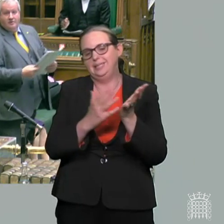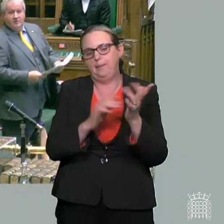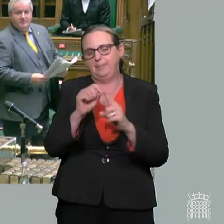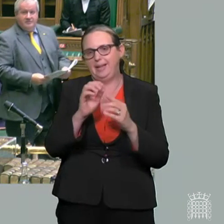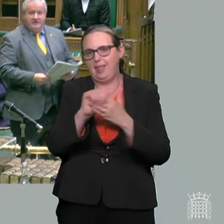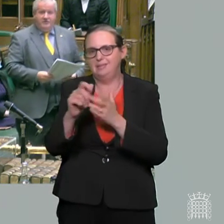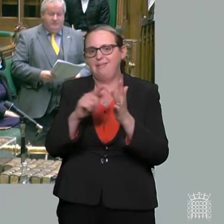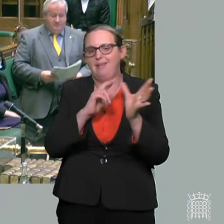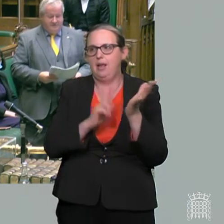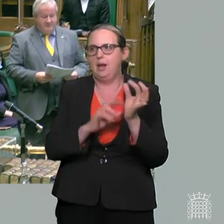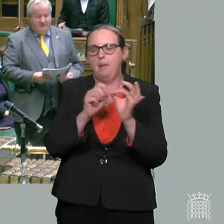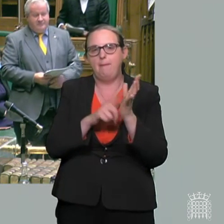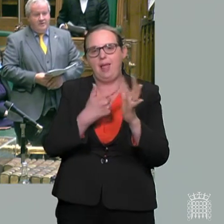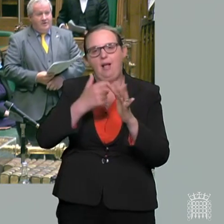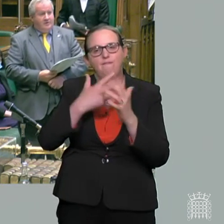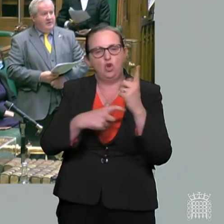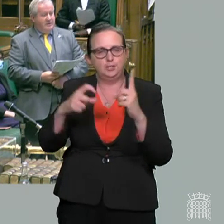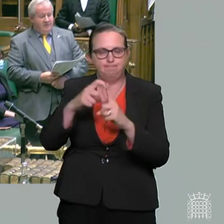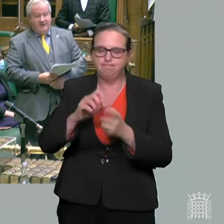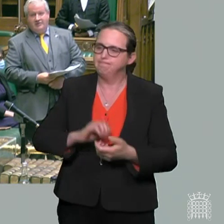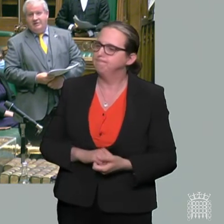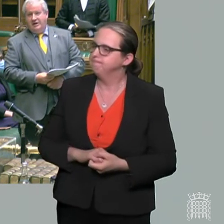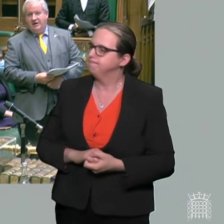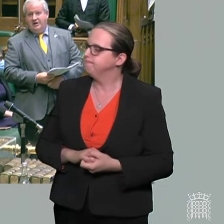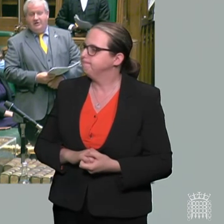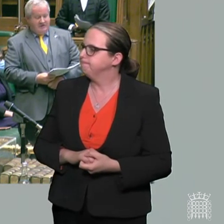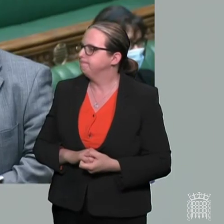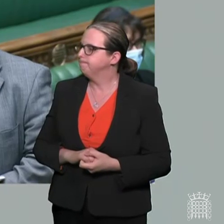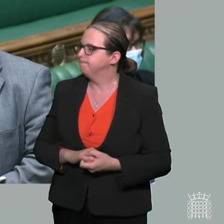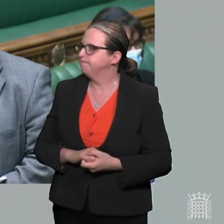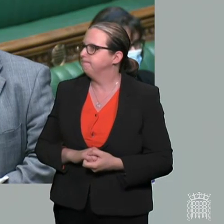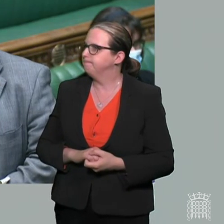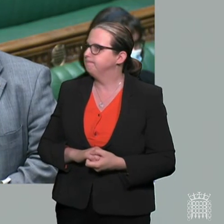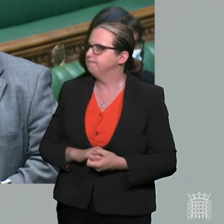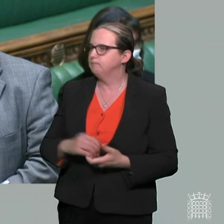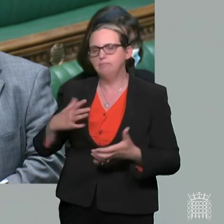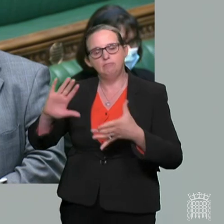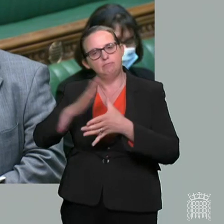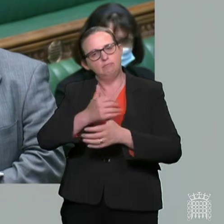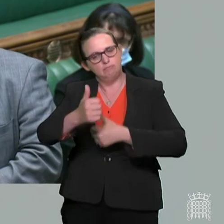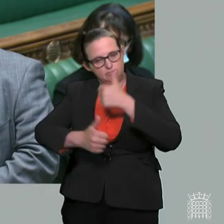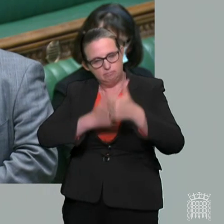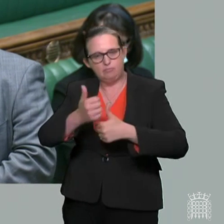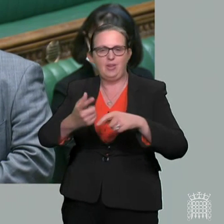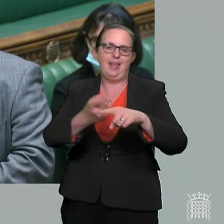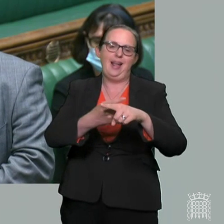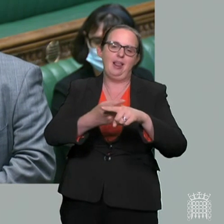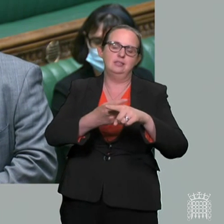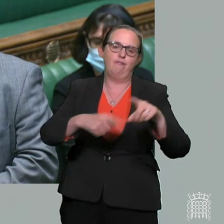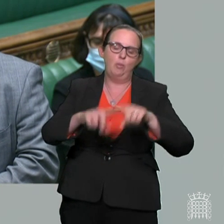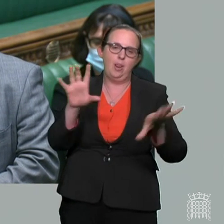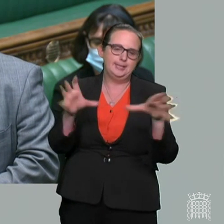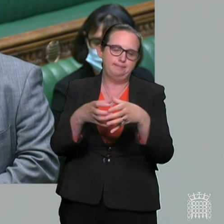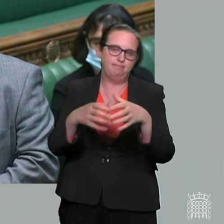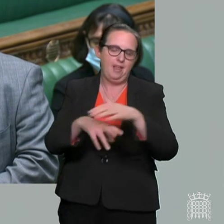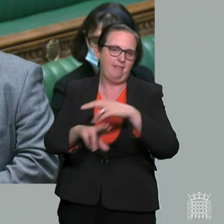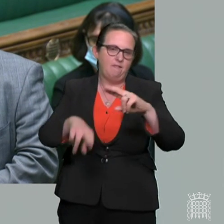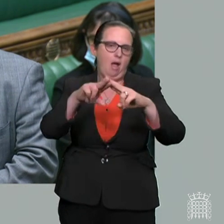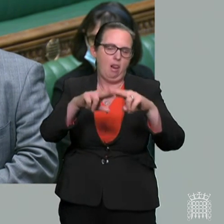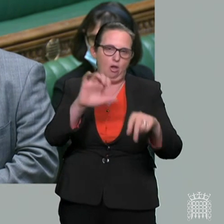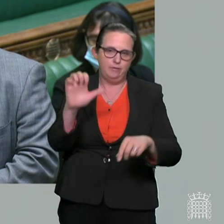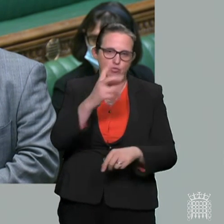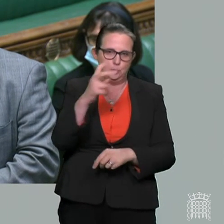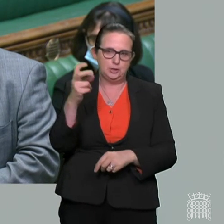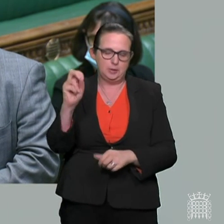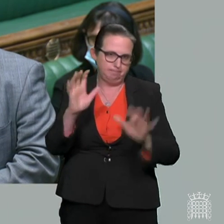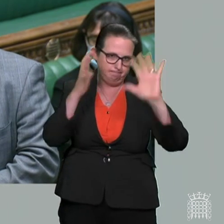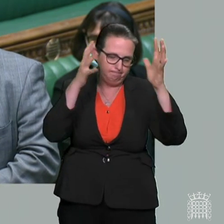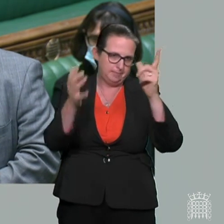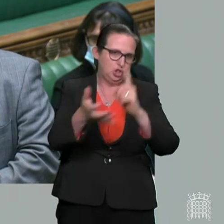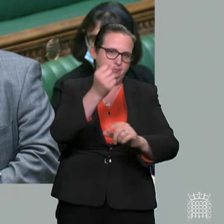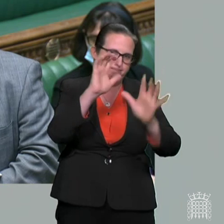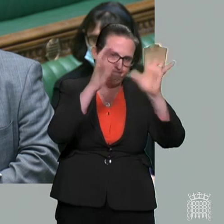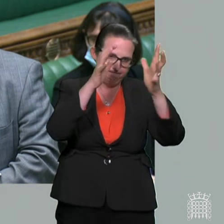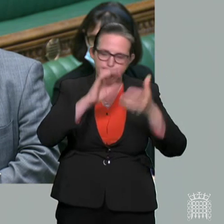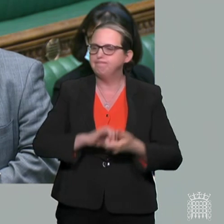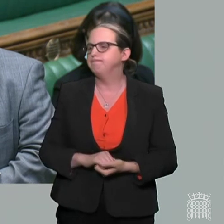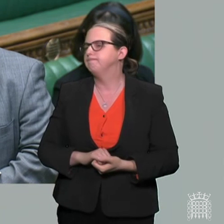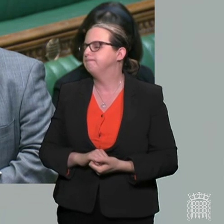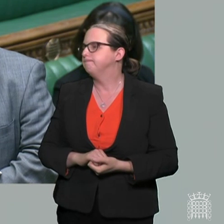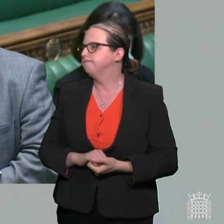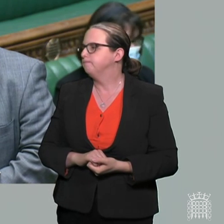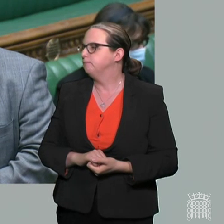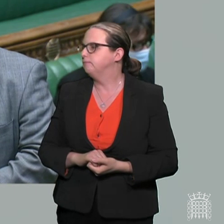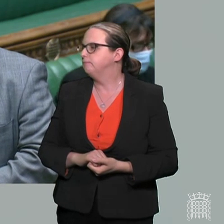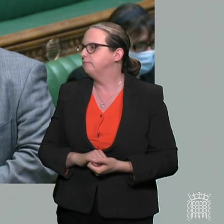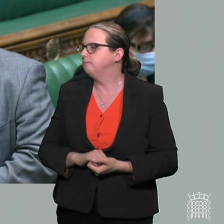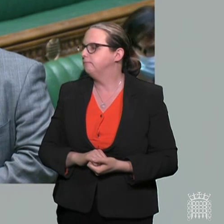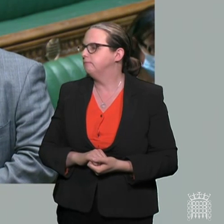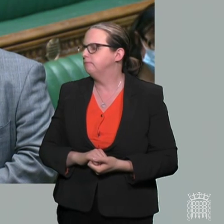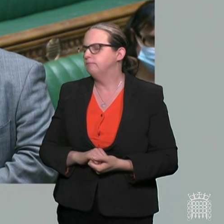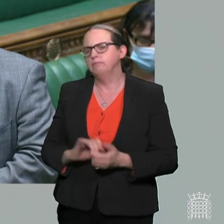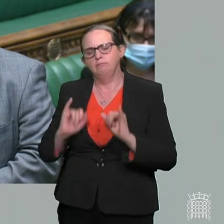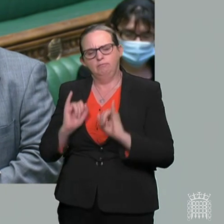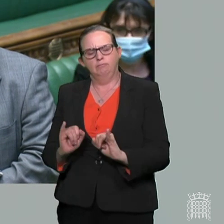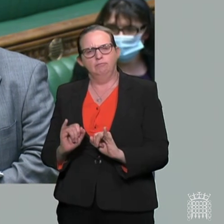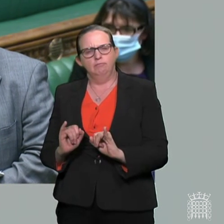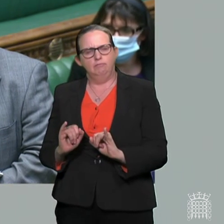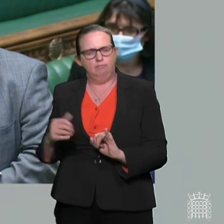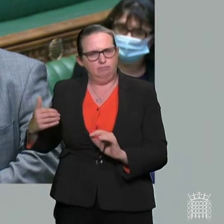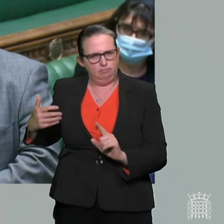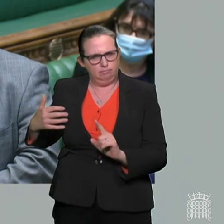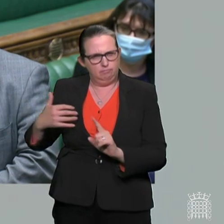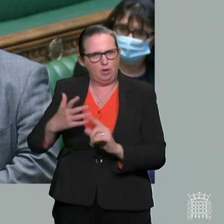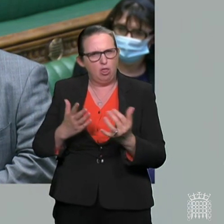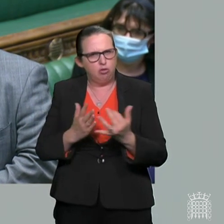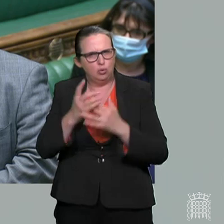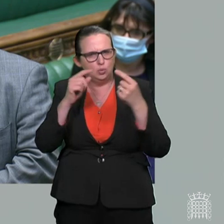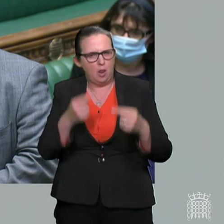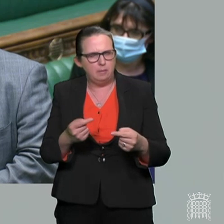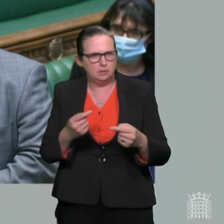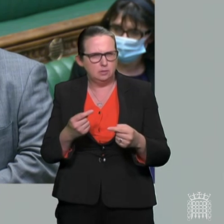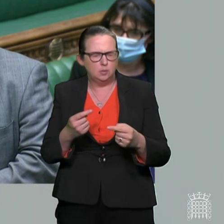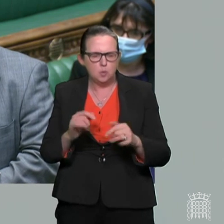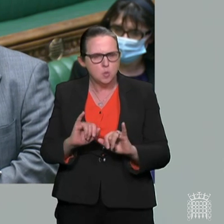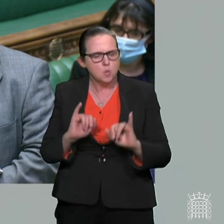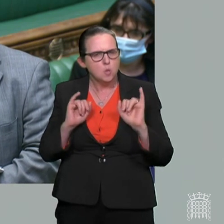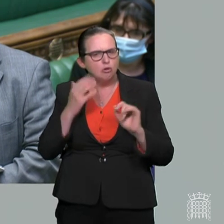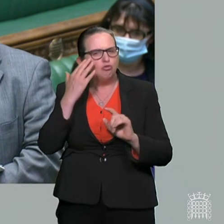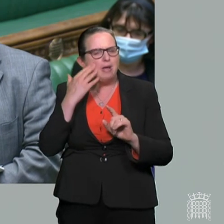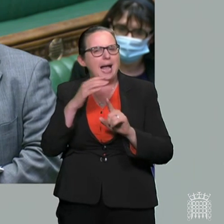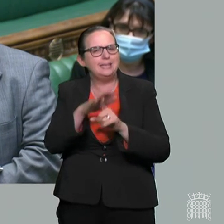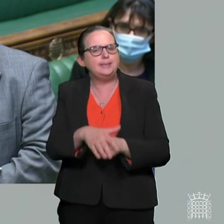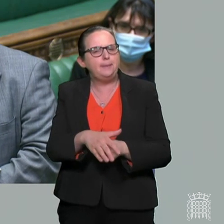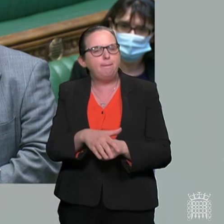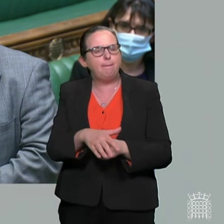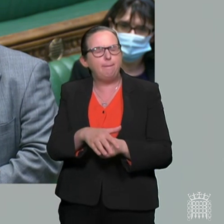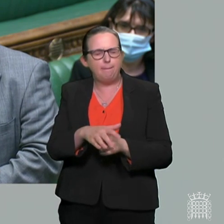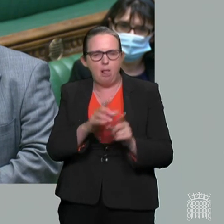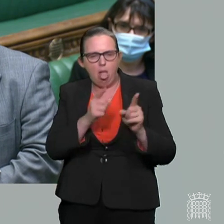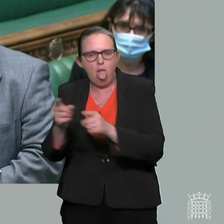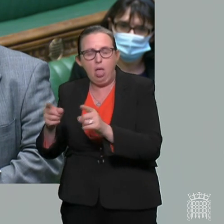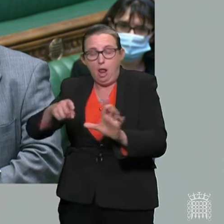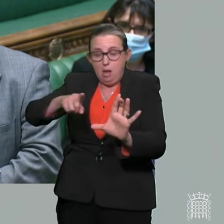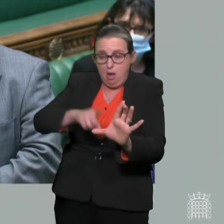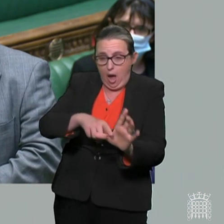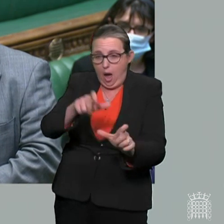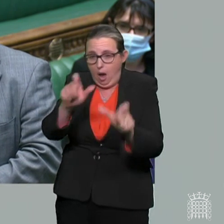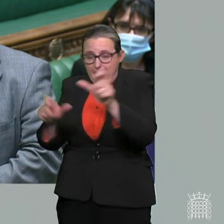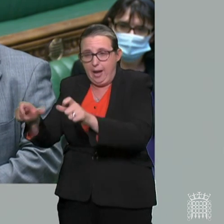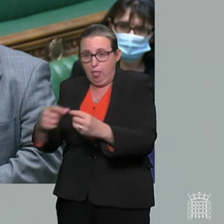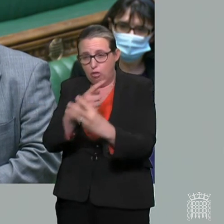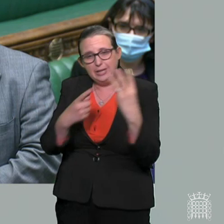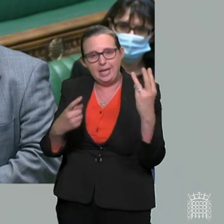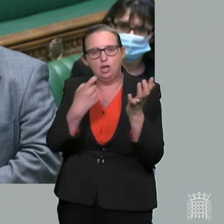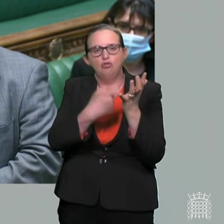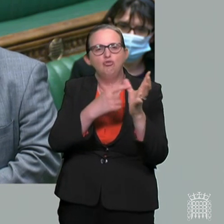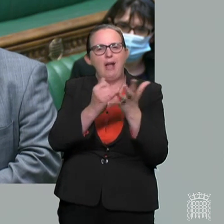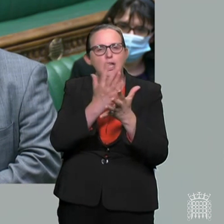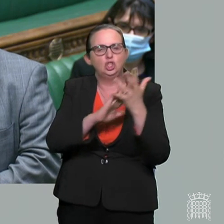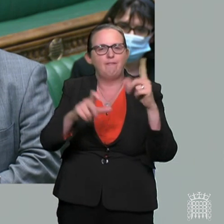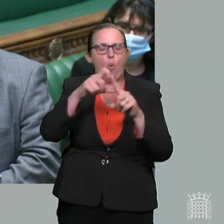Let me begin by congratulating the England team on reaching the final, which was an incredible achievement, but the tragedy of the tournament was the undercurrent of racism that was ultimately targeted at three young men: Rashford, Sancho and Saka.